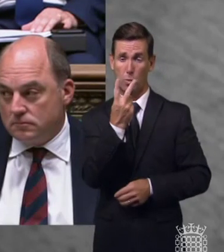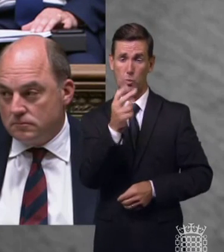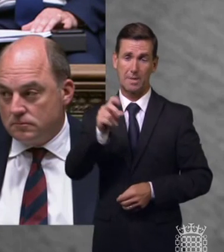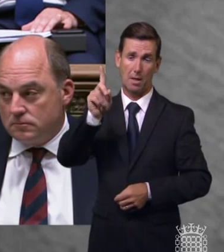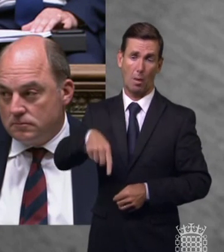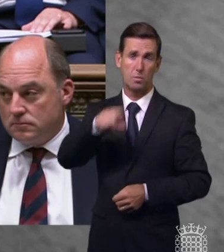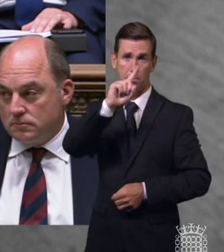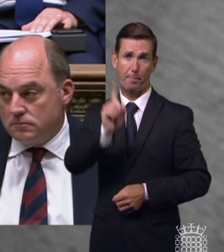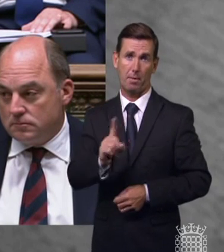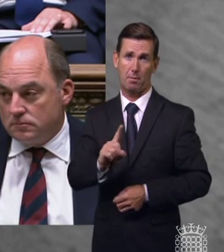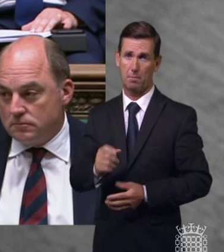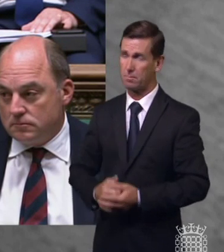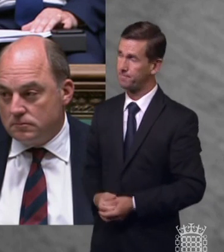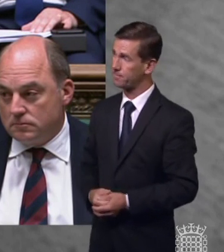Taken together—